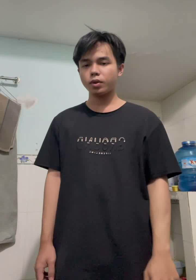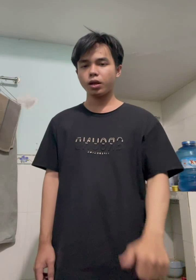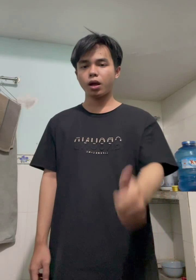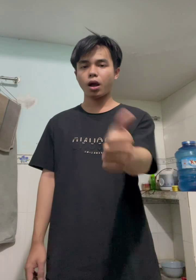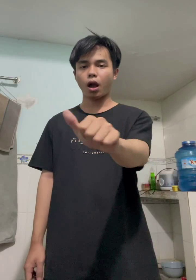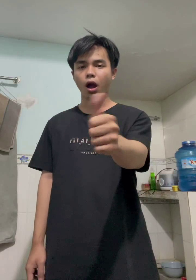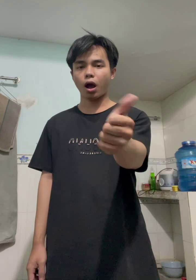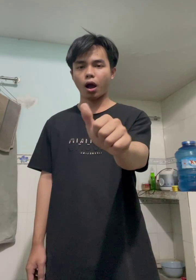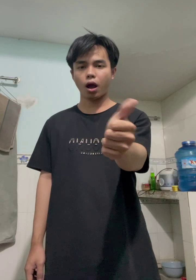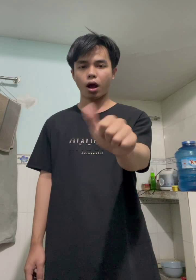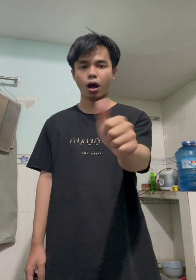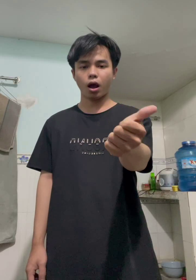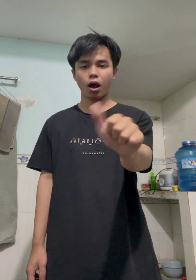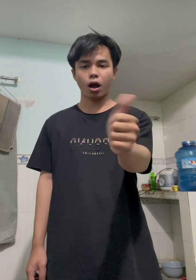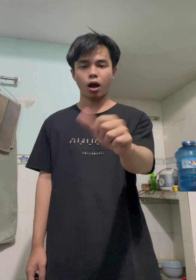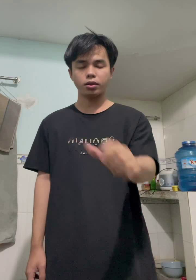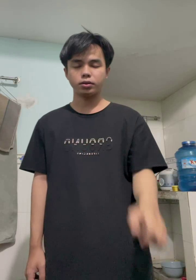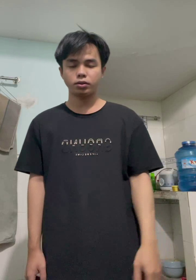ai